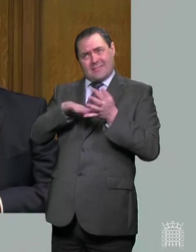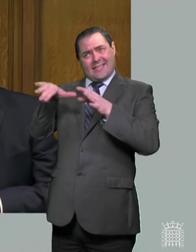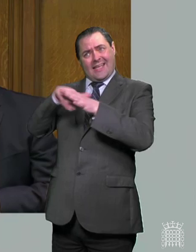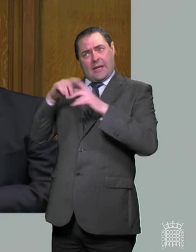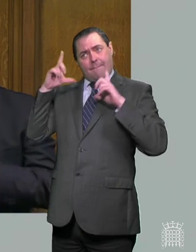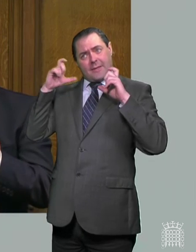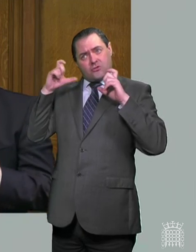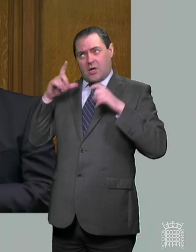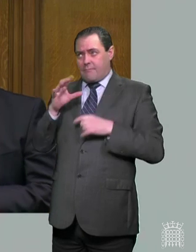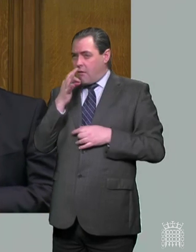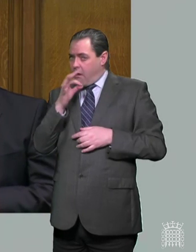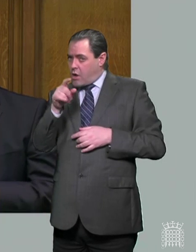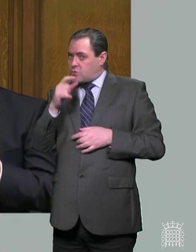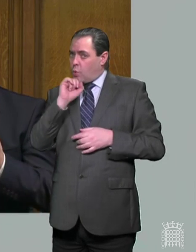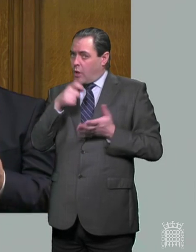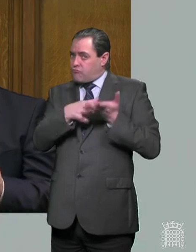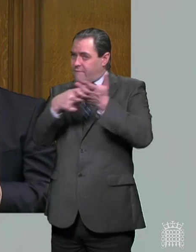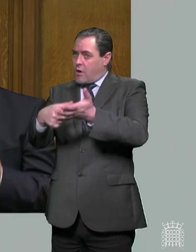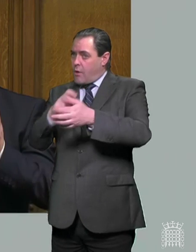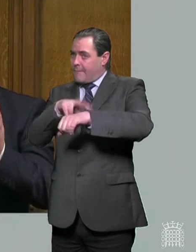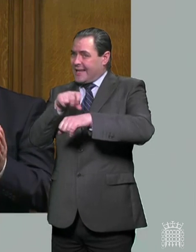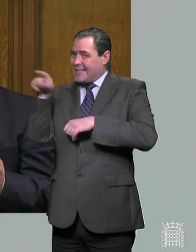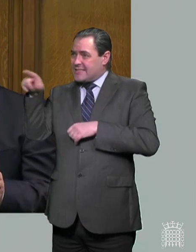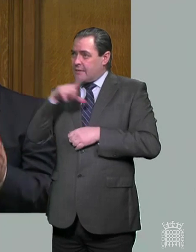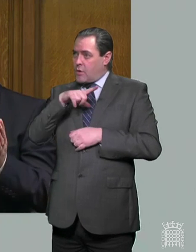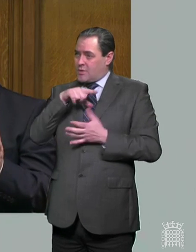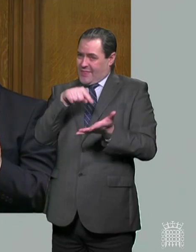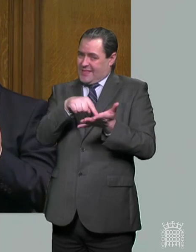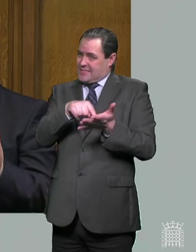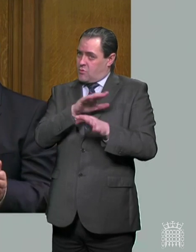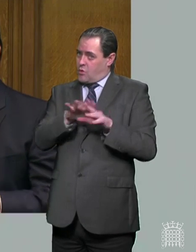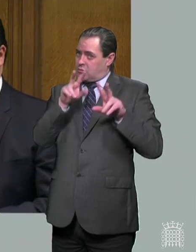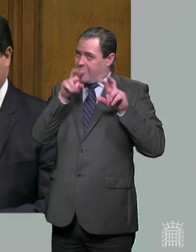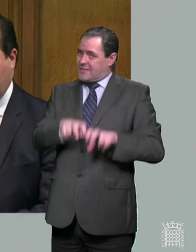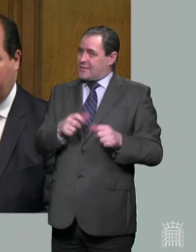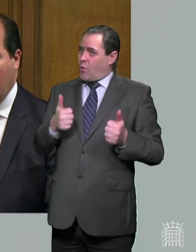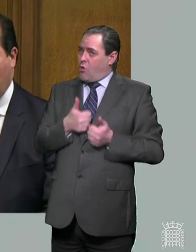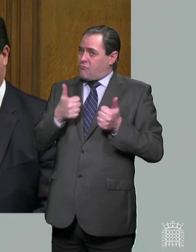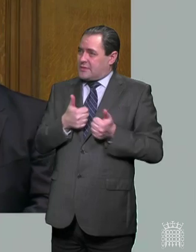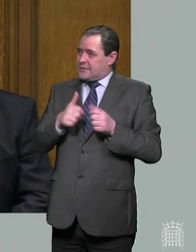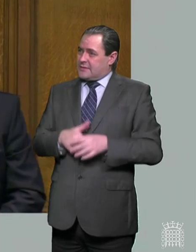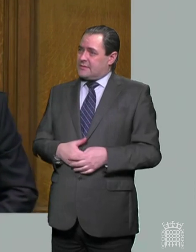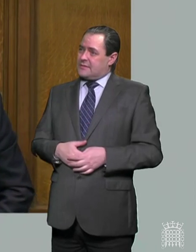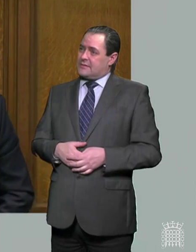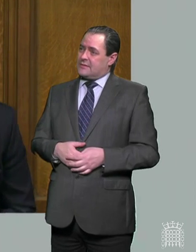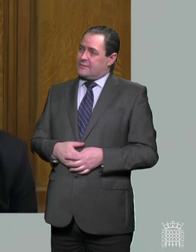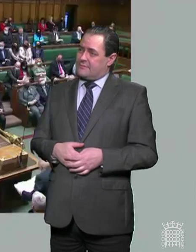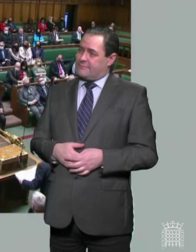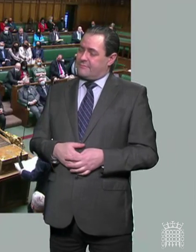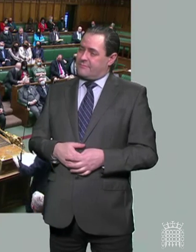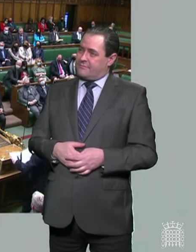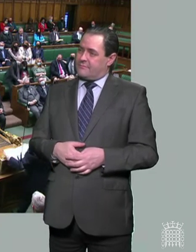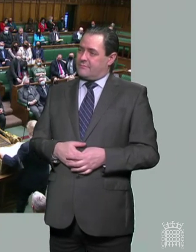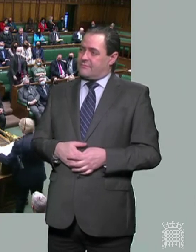Can I ask him again, will he refer the matter to the police, because it is not one of the parties that are already being investigated by the Metropolitan police?